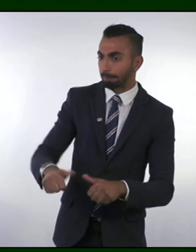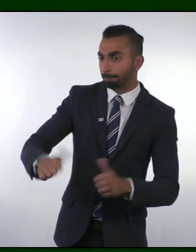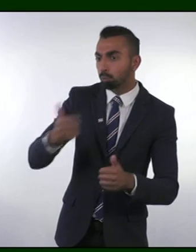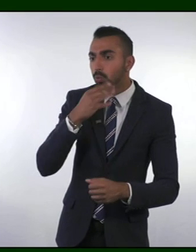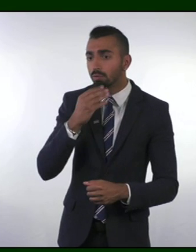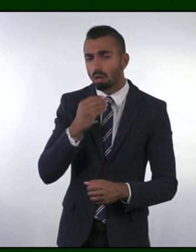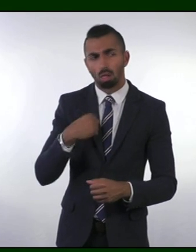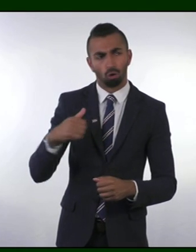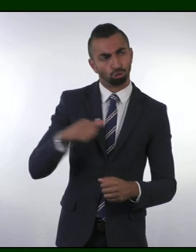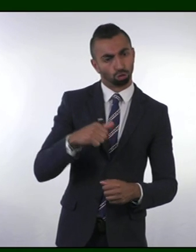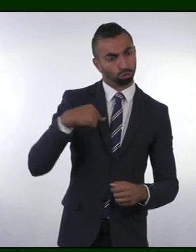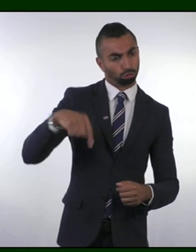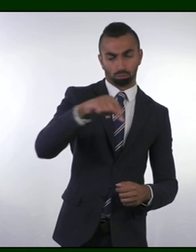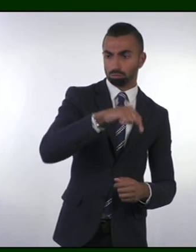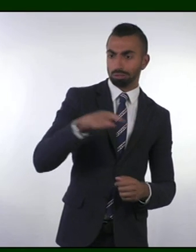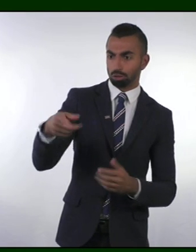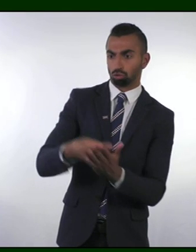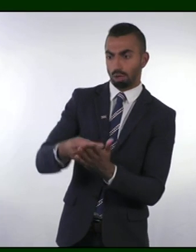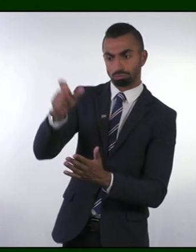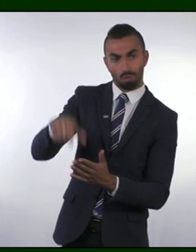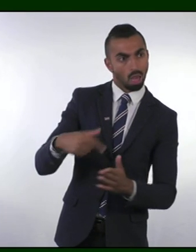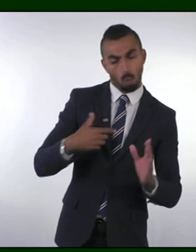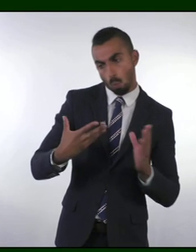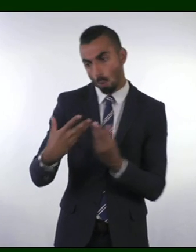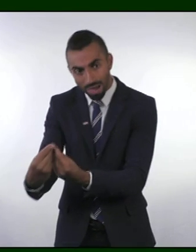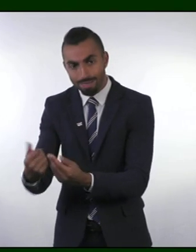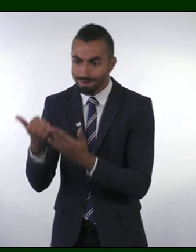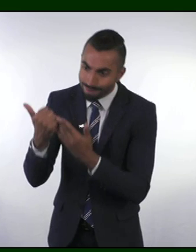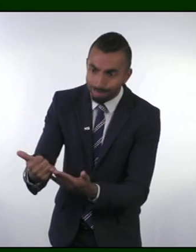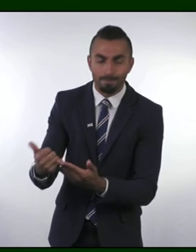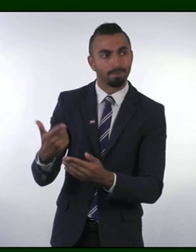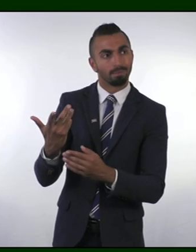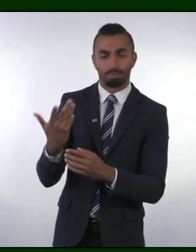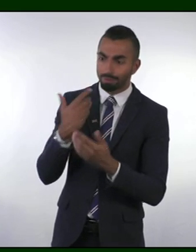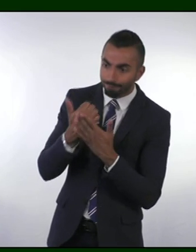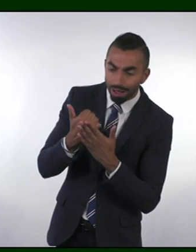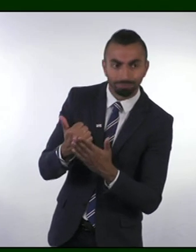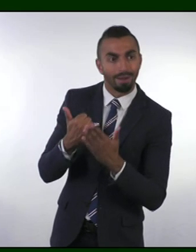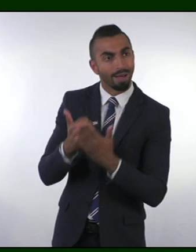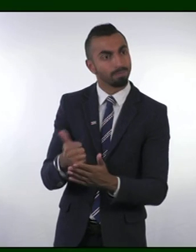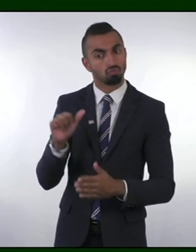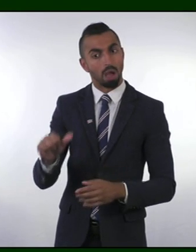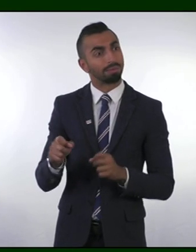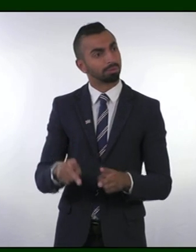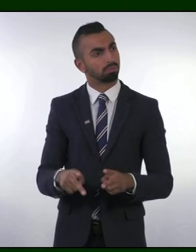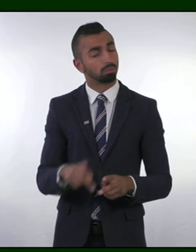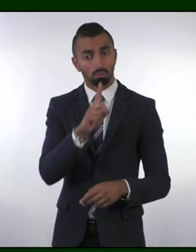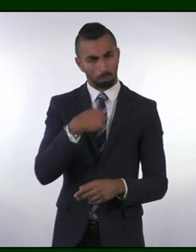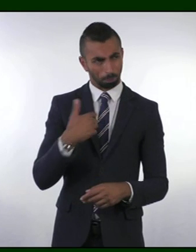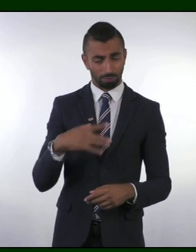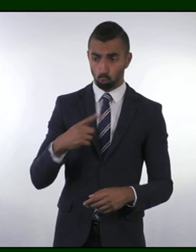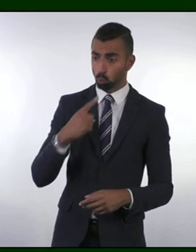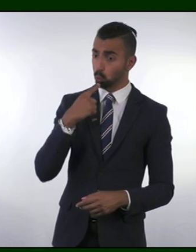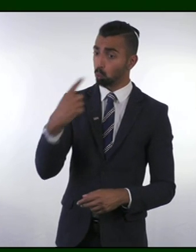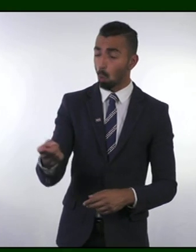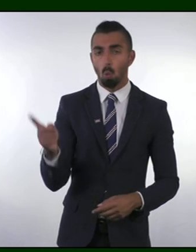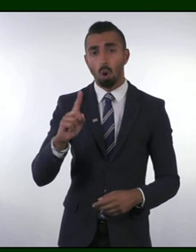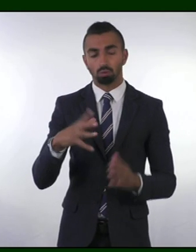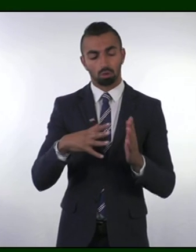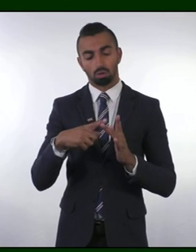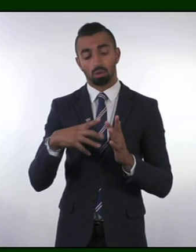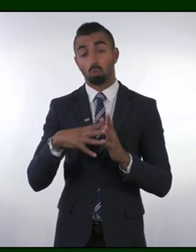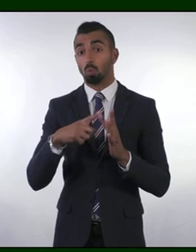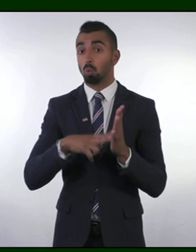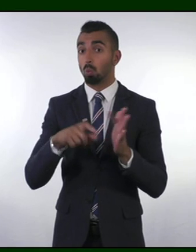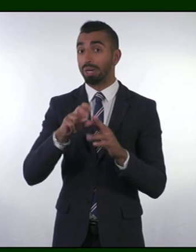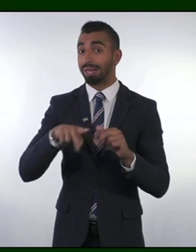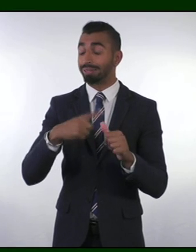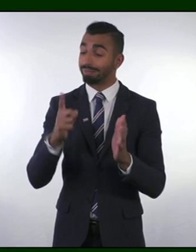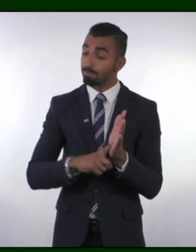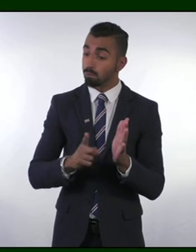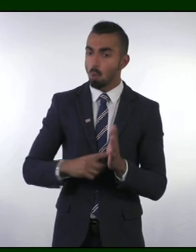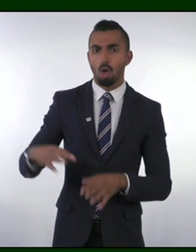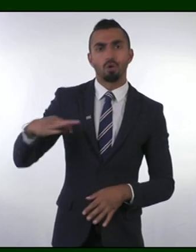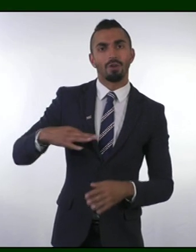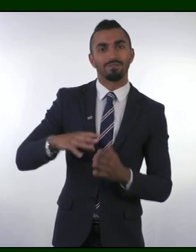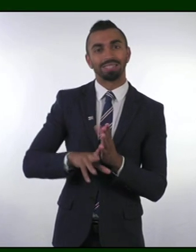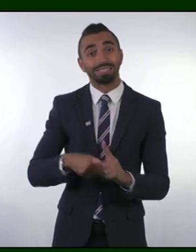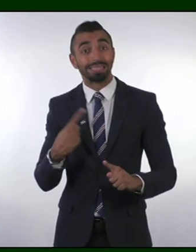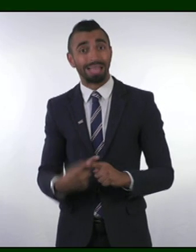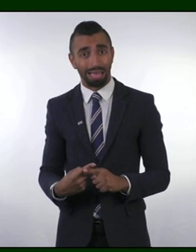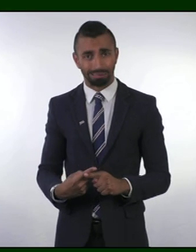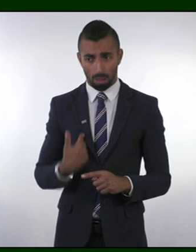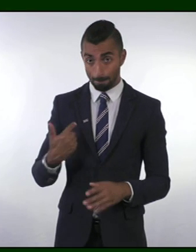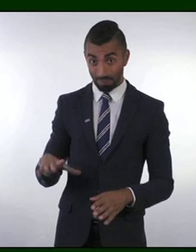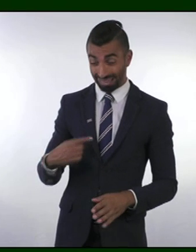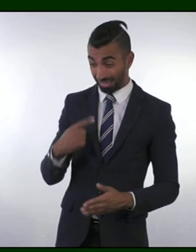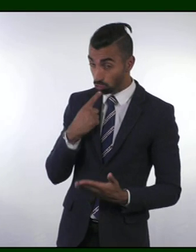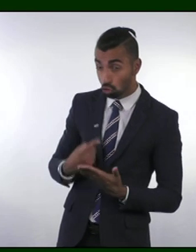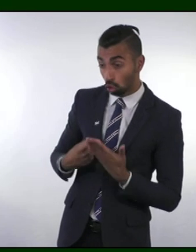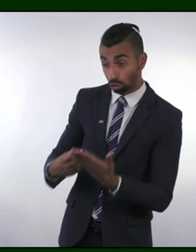There is disappointment, however, that he has not accepted my challenge to introduce a windfall profit tax like the one Mrs Thatcher introduced in order to pay for a massive green apprenticeship scheme.